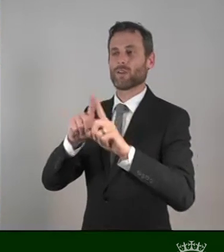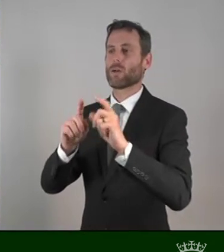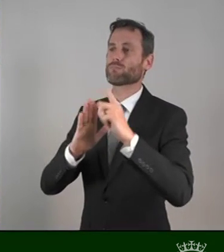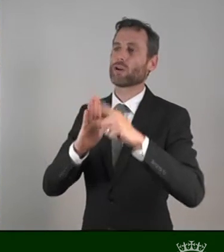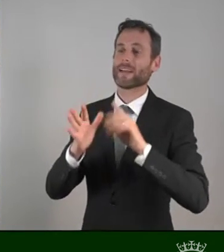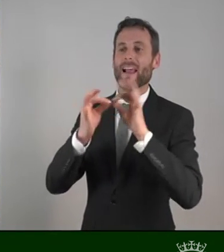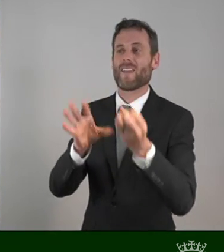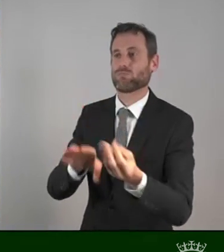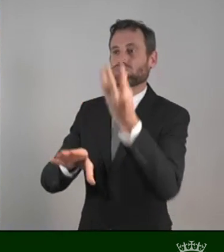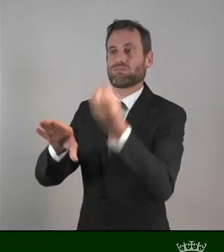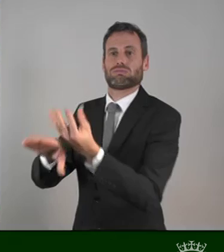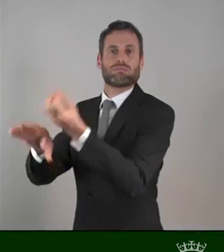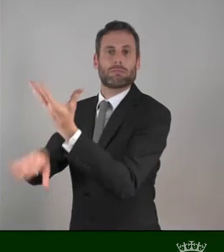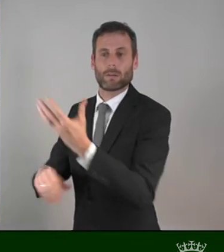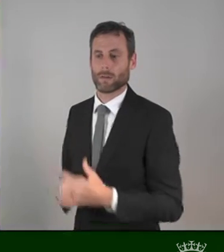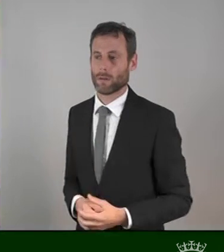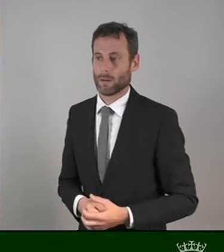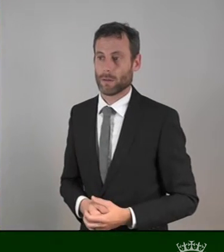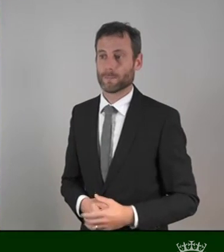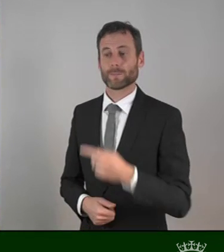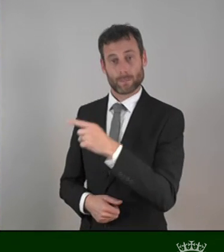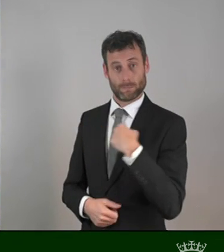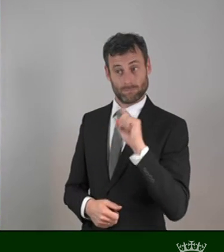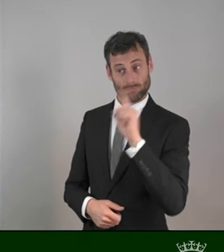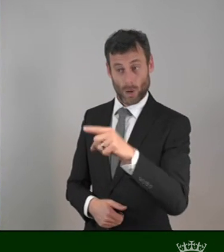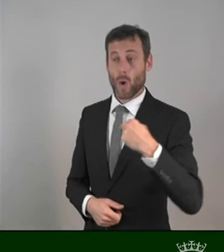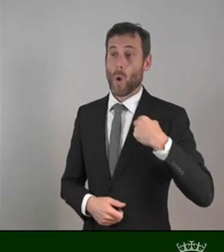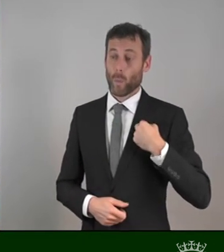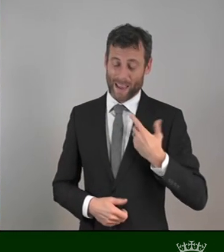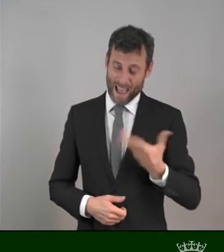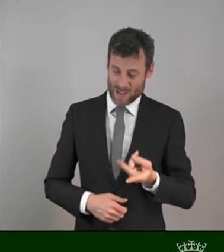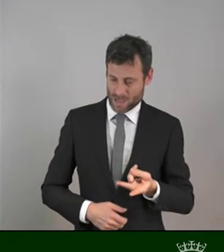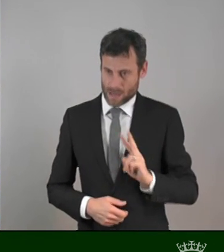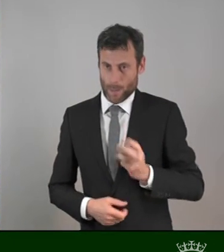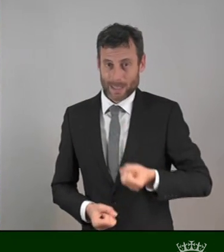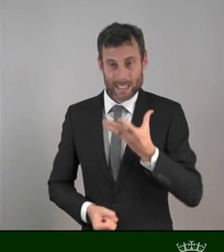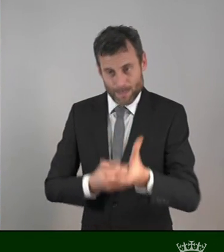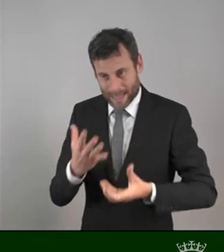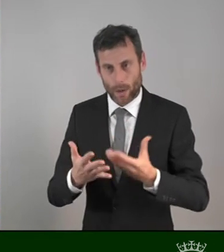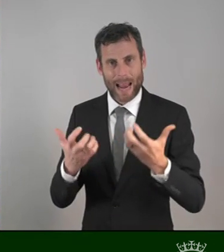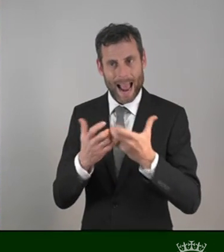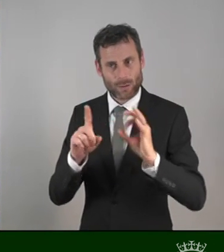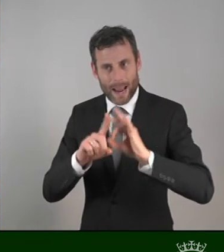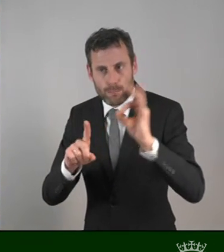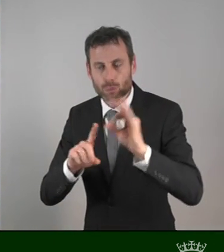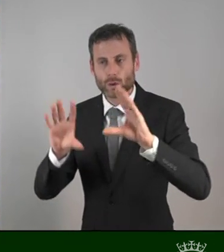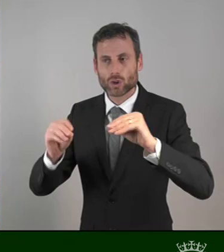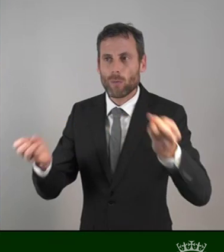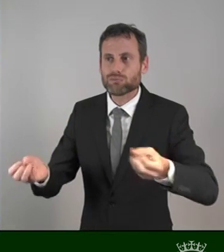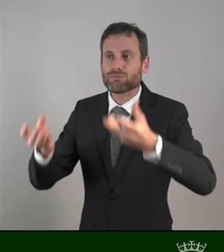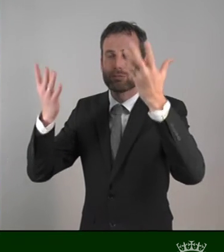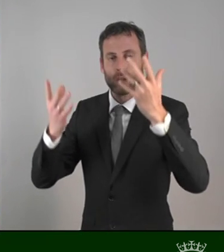What I can tell the honourable Lady is that we have doubled spending on tackling climate change, to £11.6 billion.